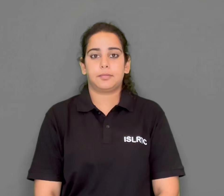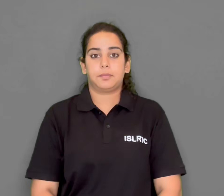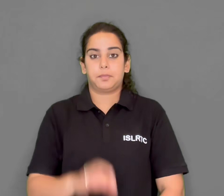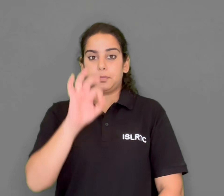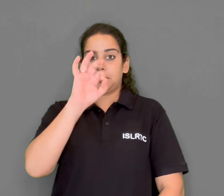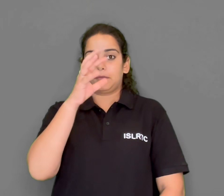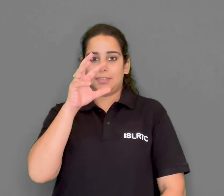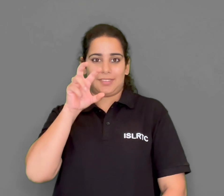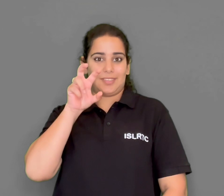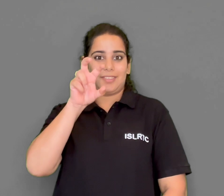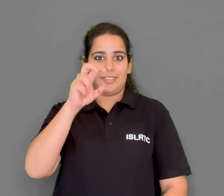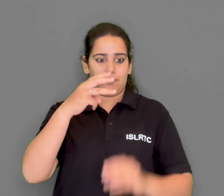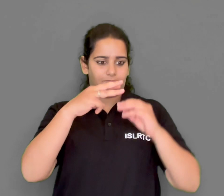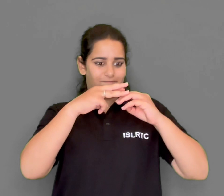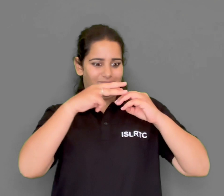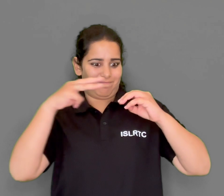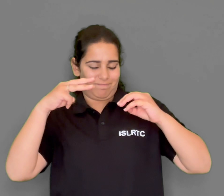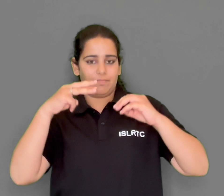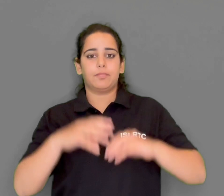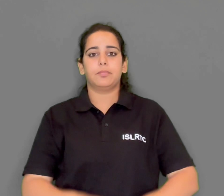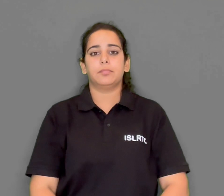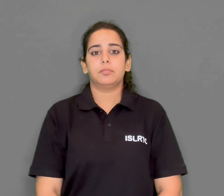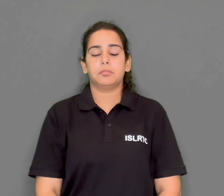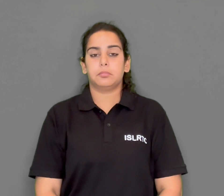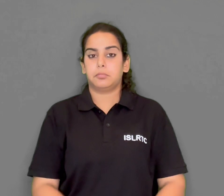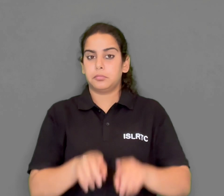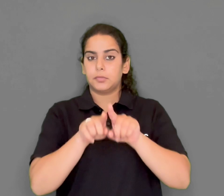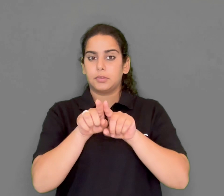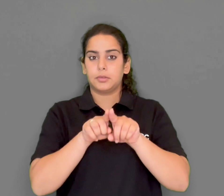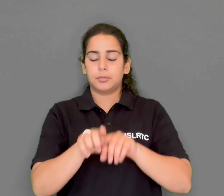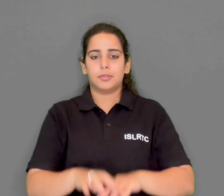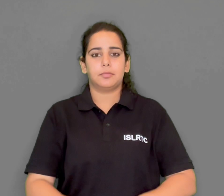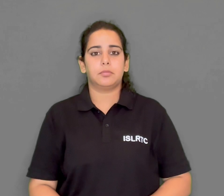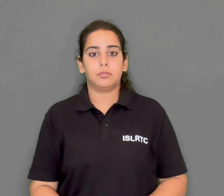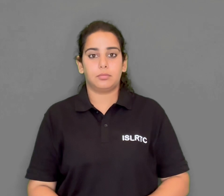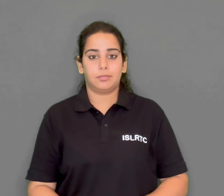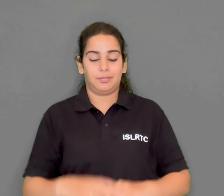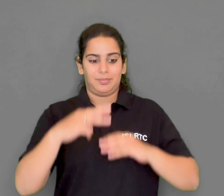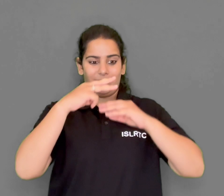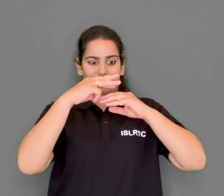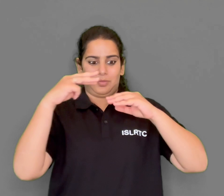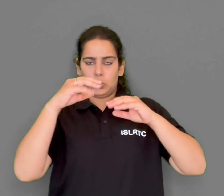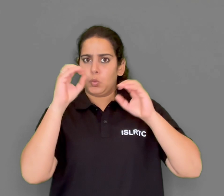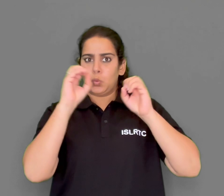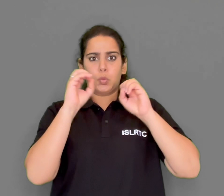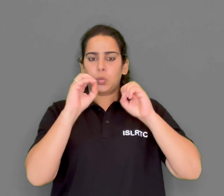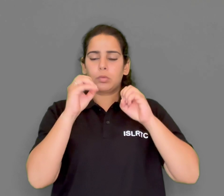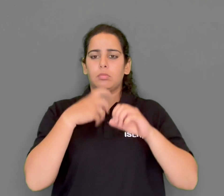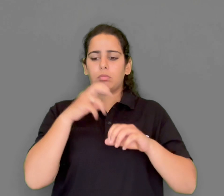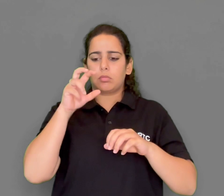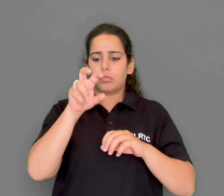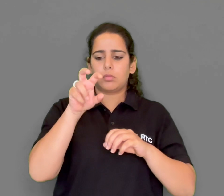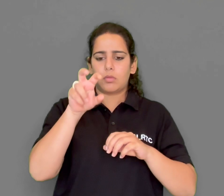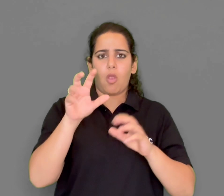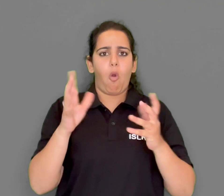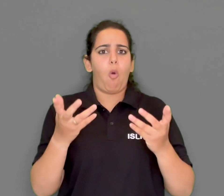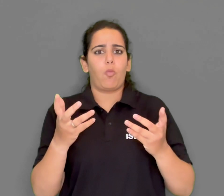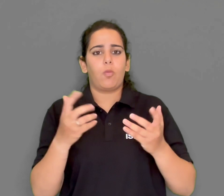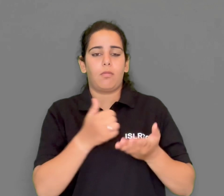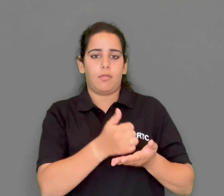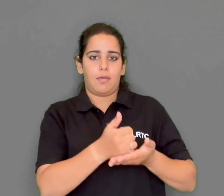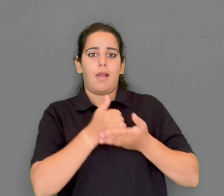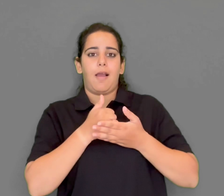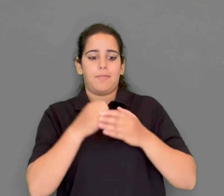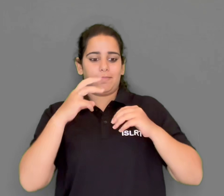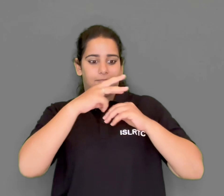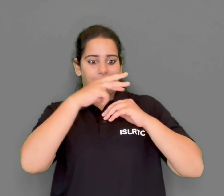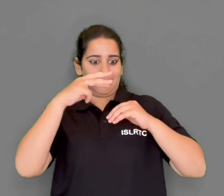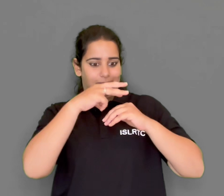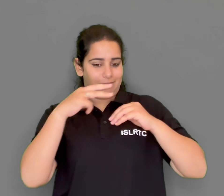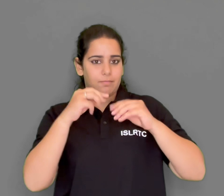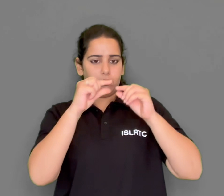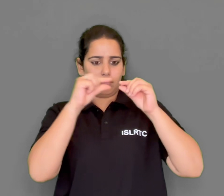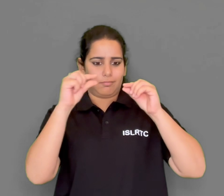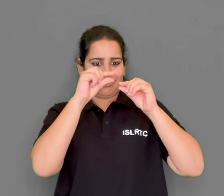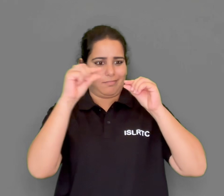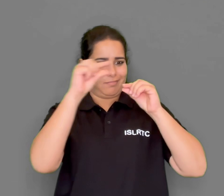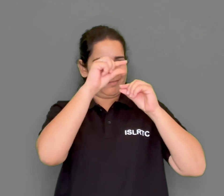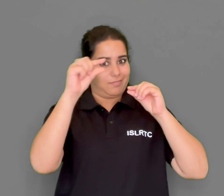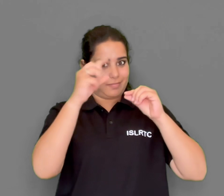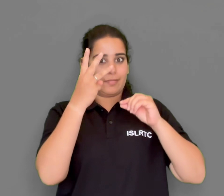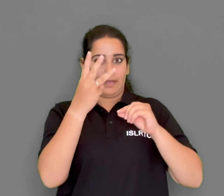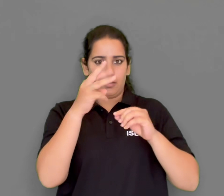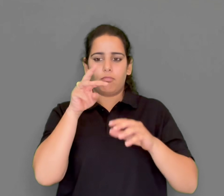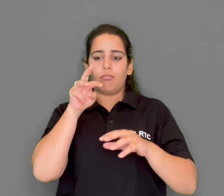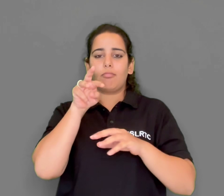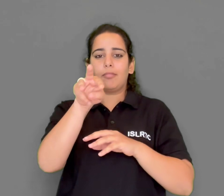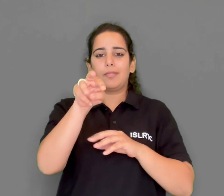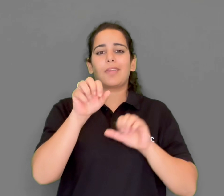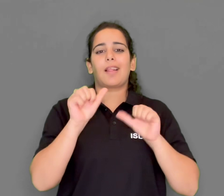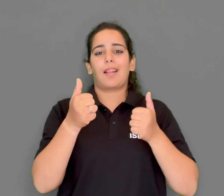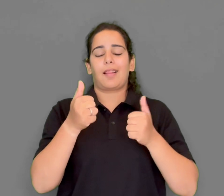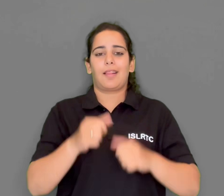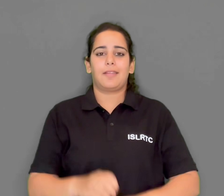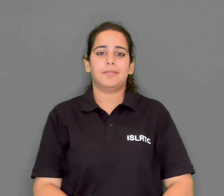Sensor a device which detects or measures a physical property and records, indicates, or otherwise responds to it.